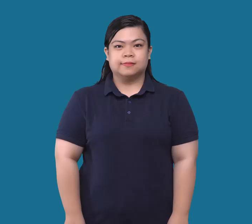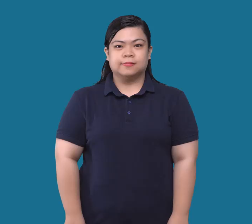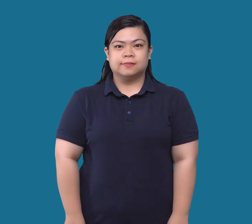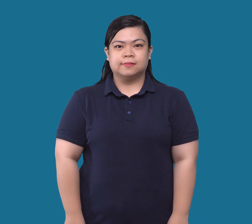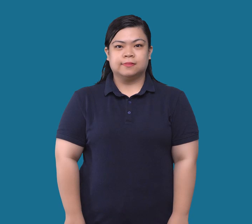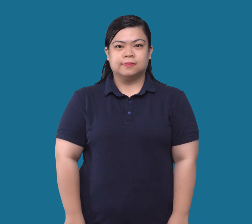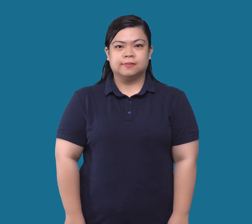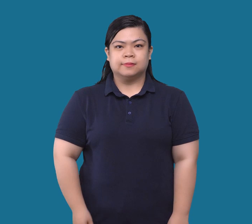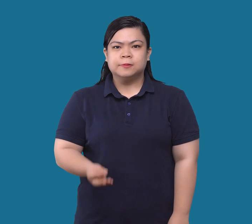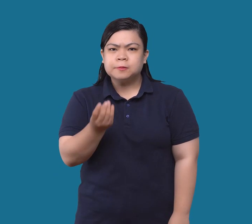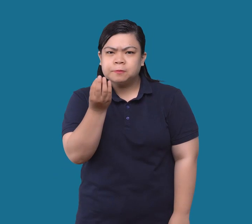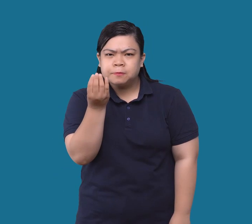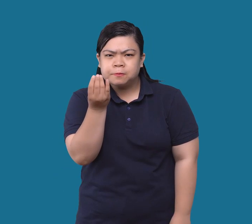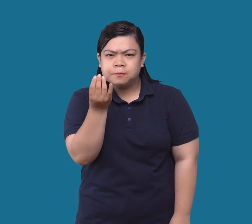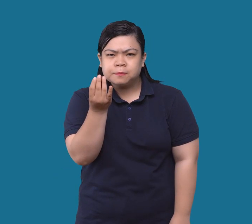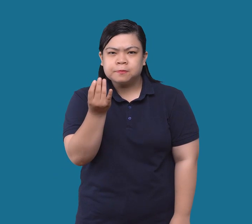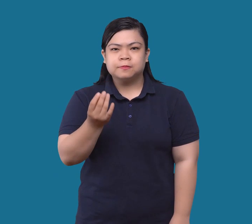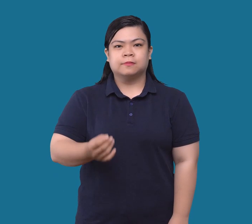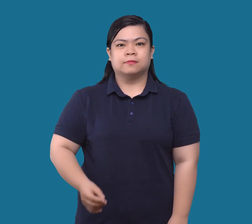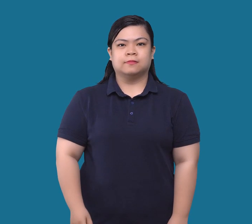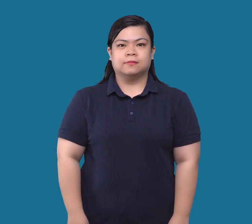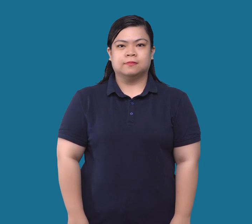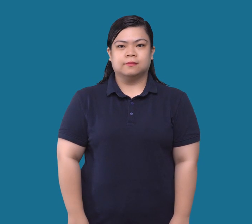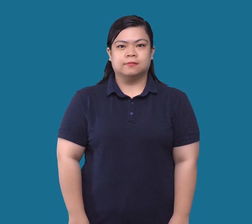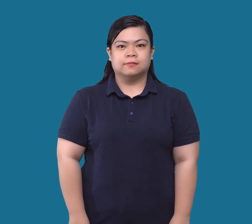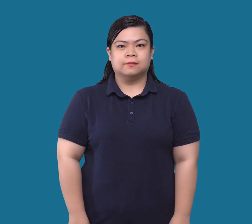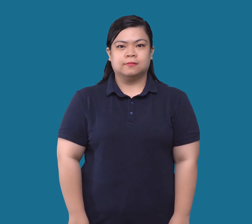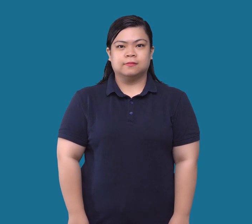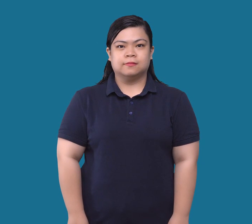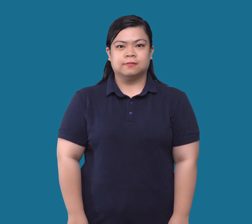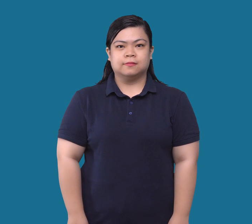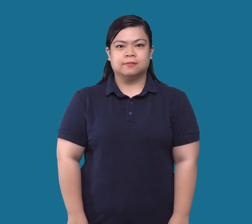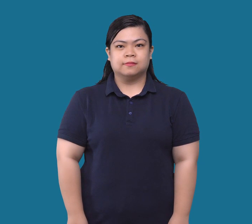tính